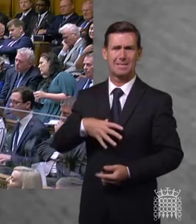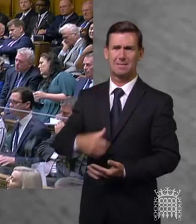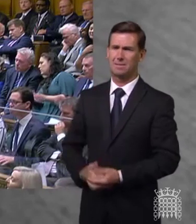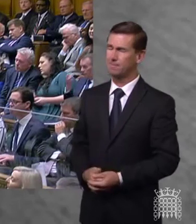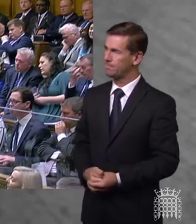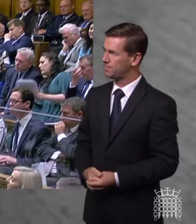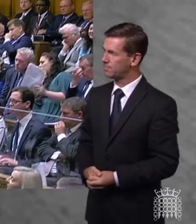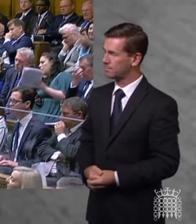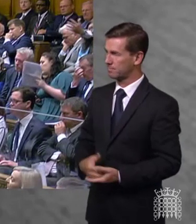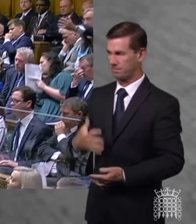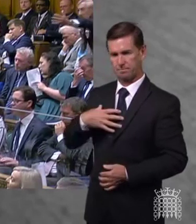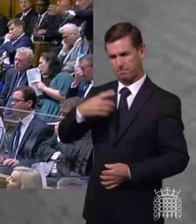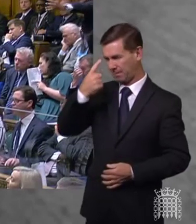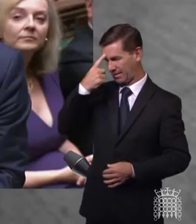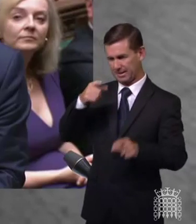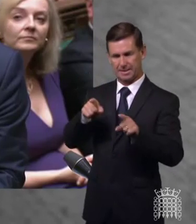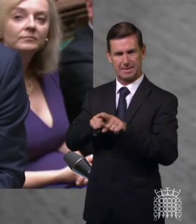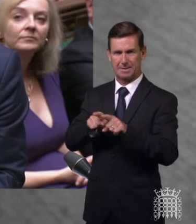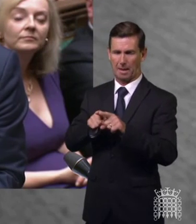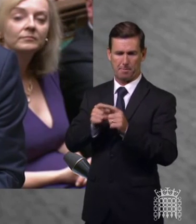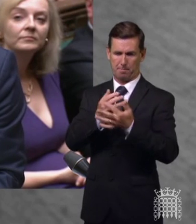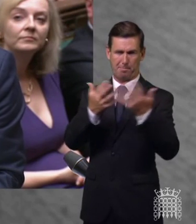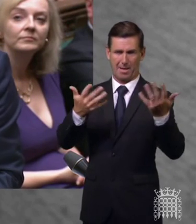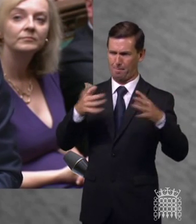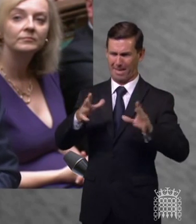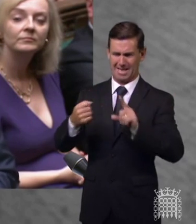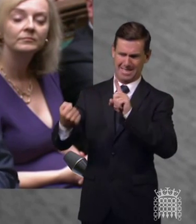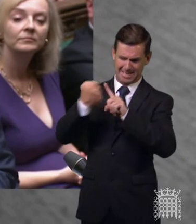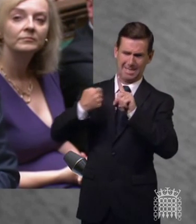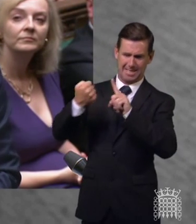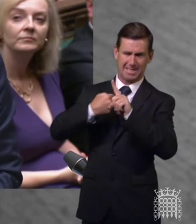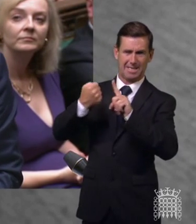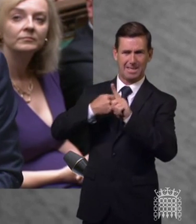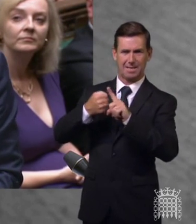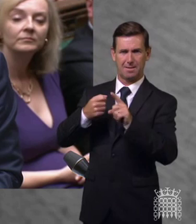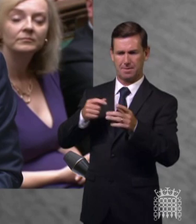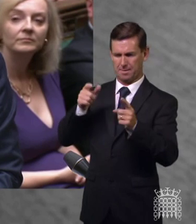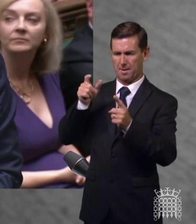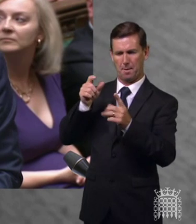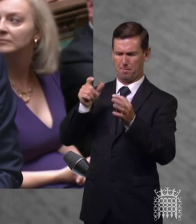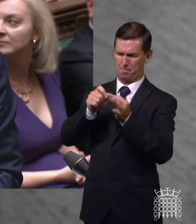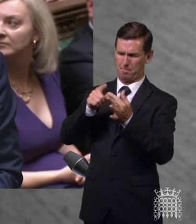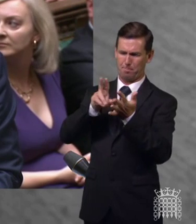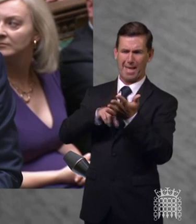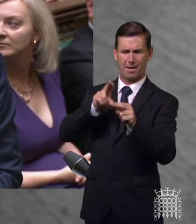Like many of us, I have been lobbied extensively about the excellent work done by Mr Pen Farthing.